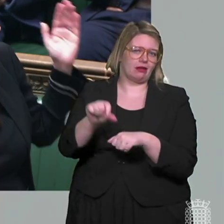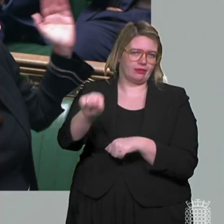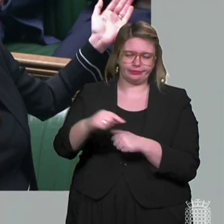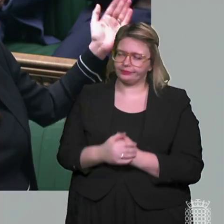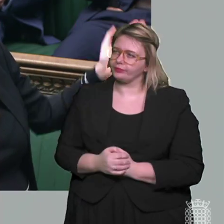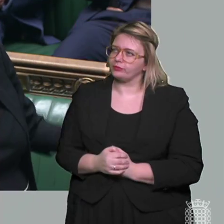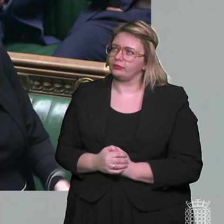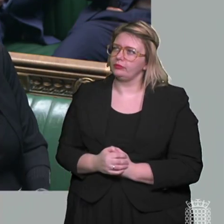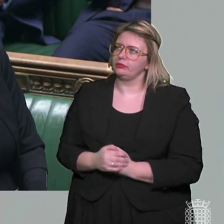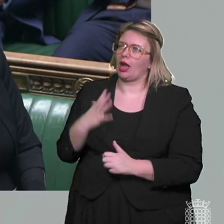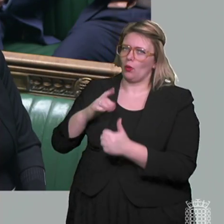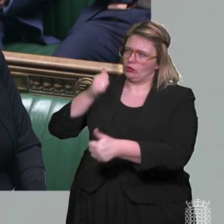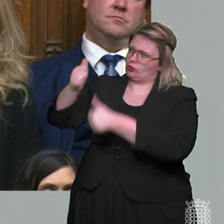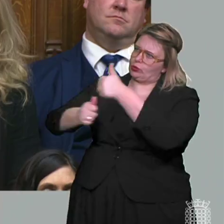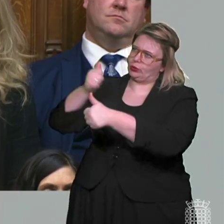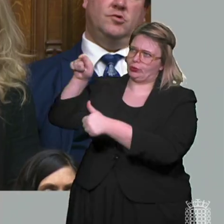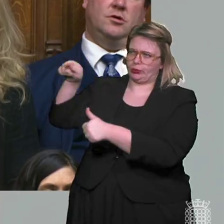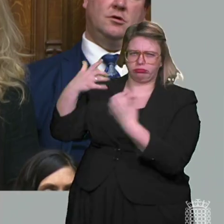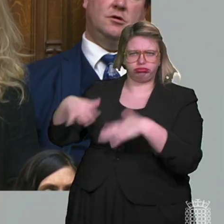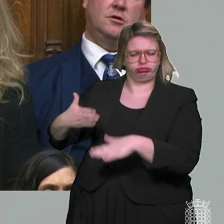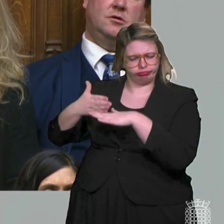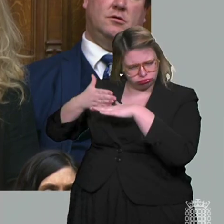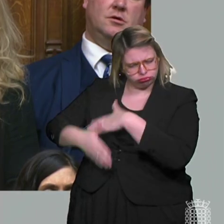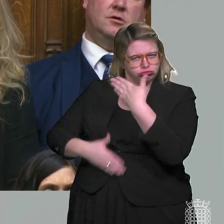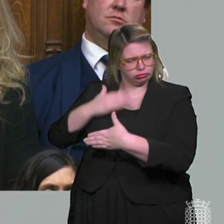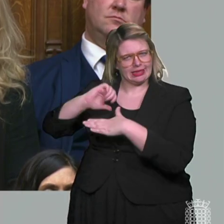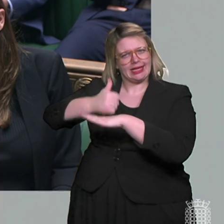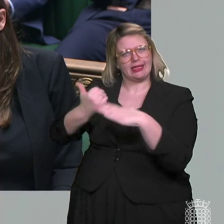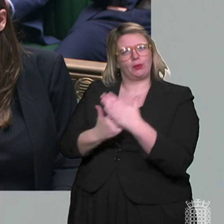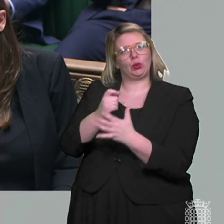I pay tribute to the excellent work that my honourable Friend has done in this regard.